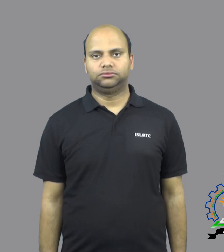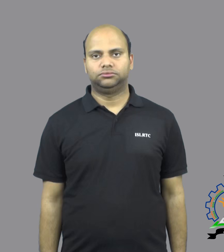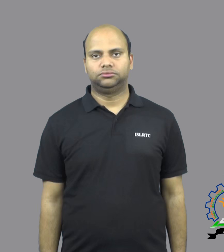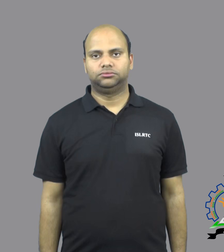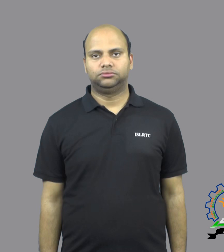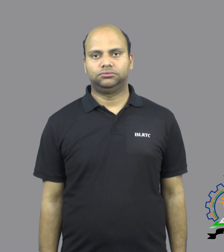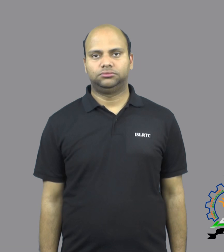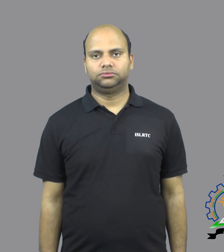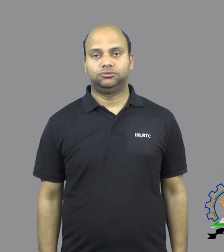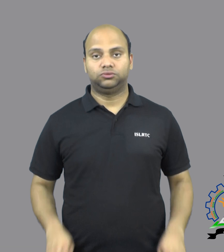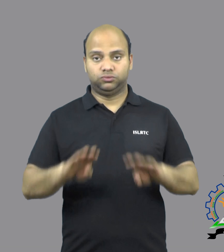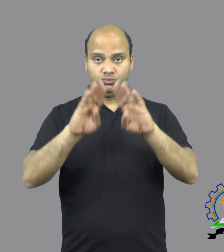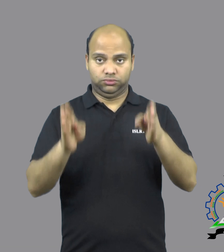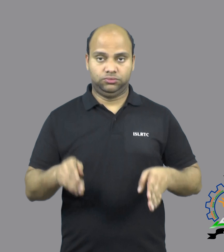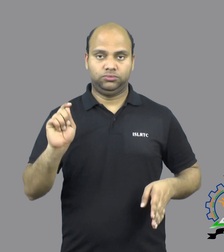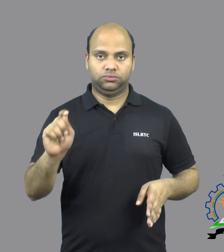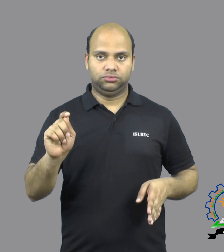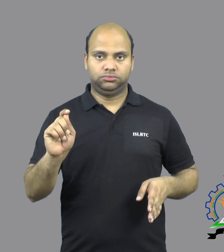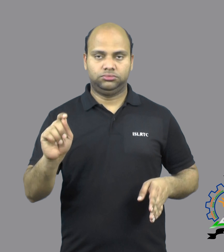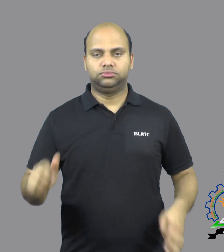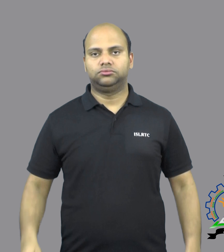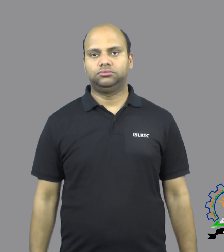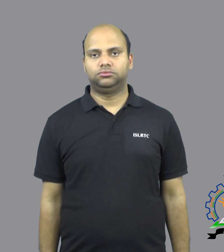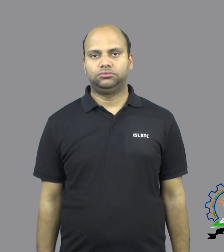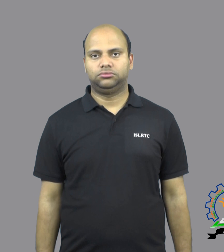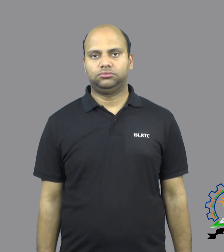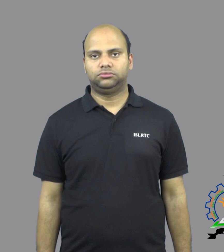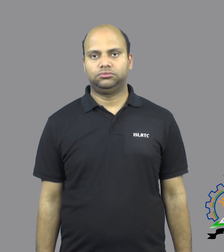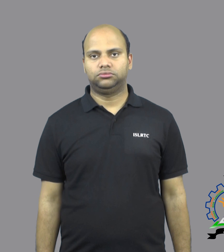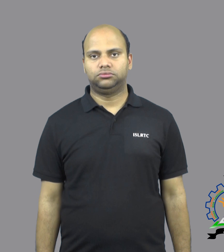Shopkeeper